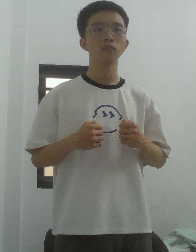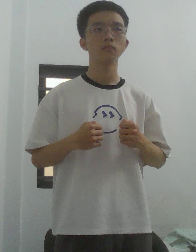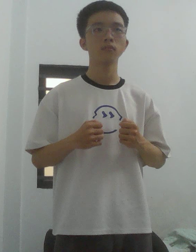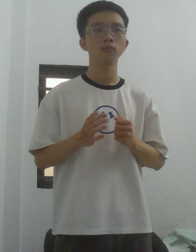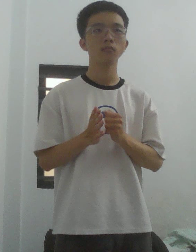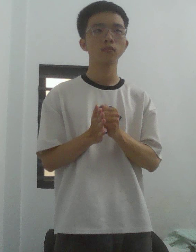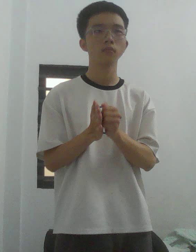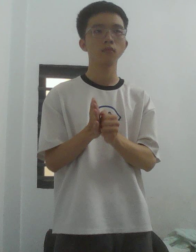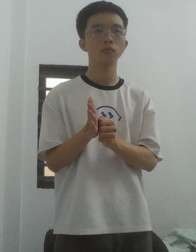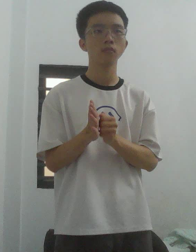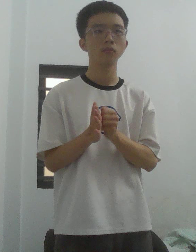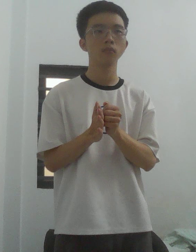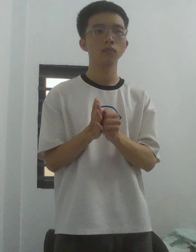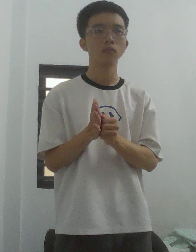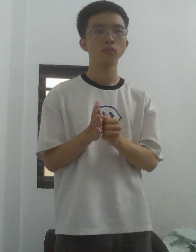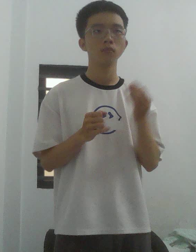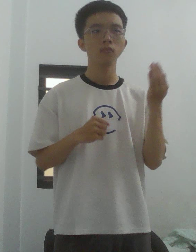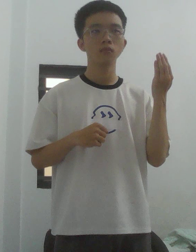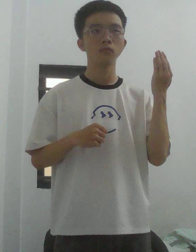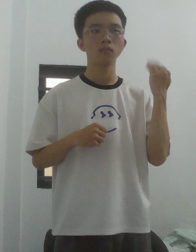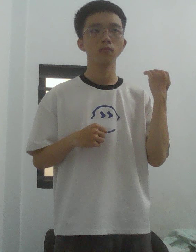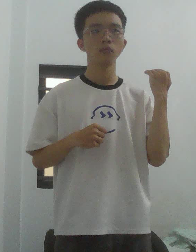thang truoc